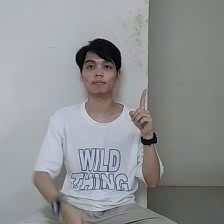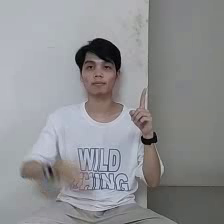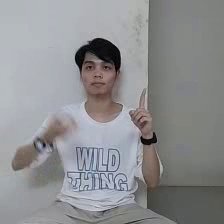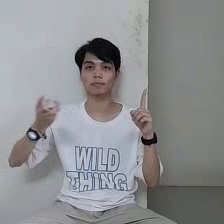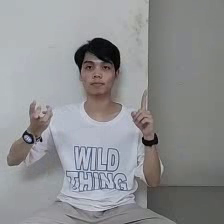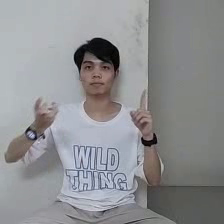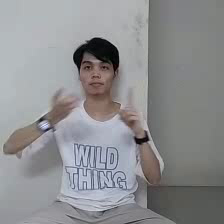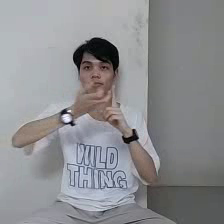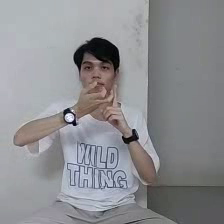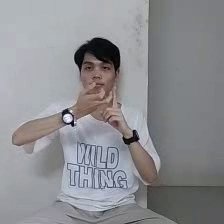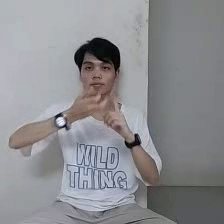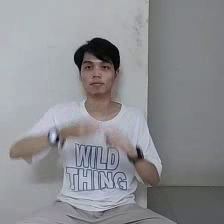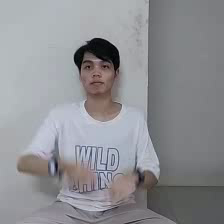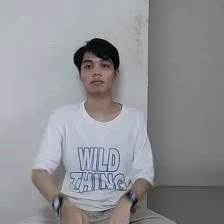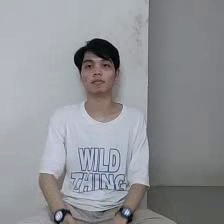Hâm mộ